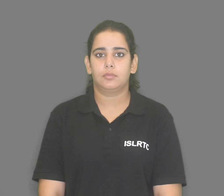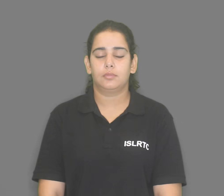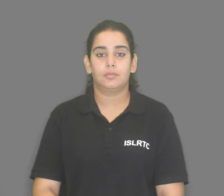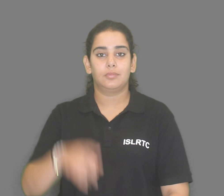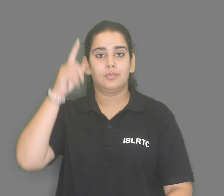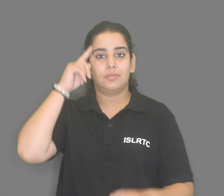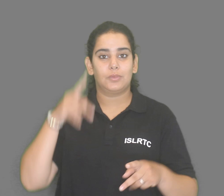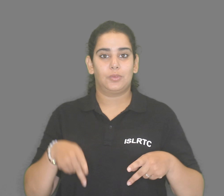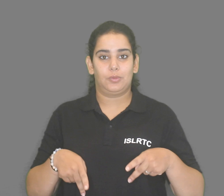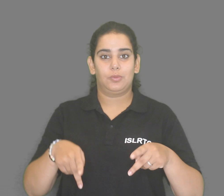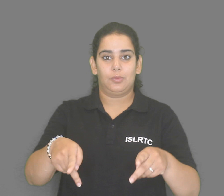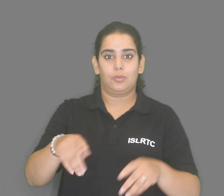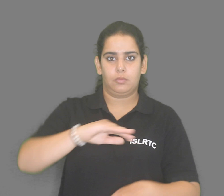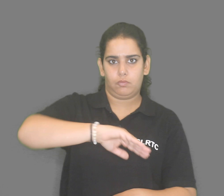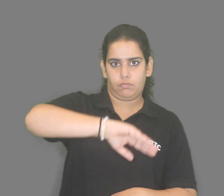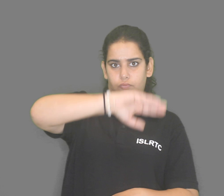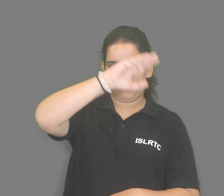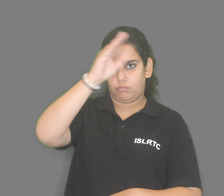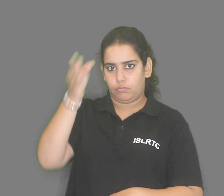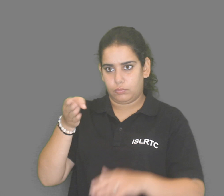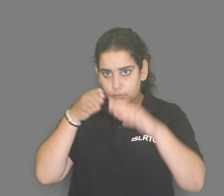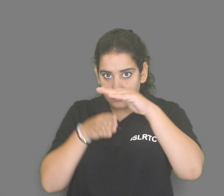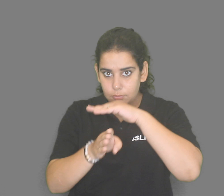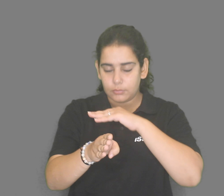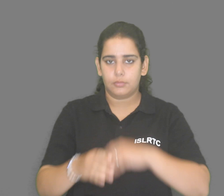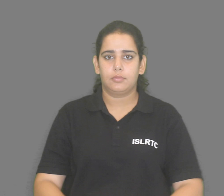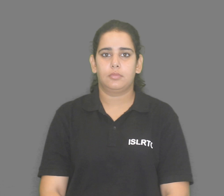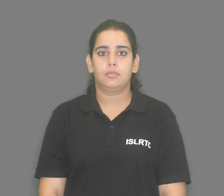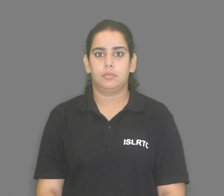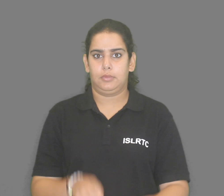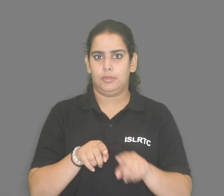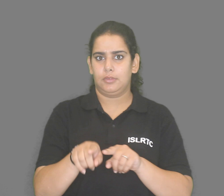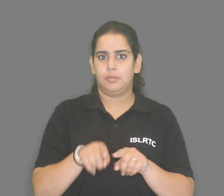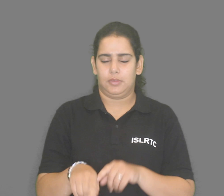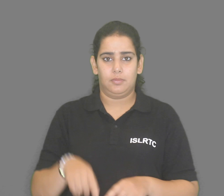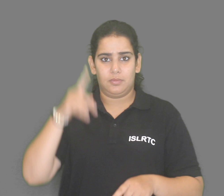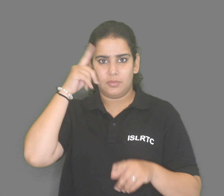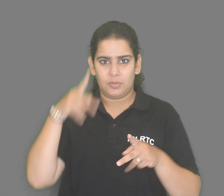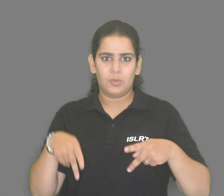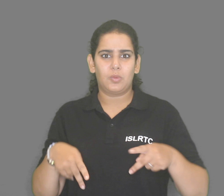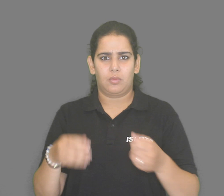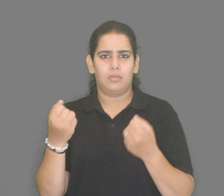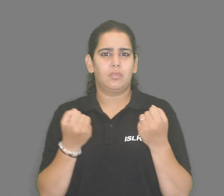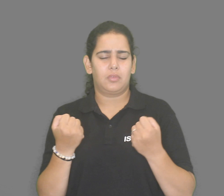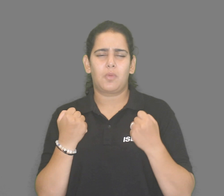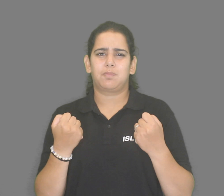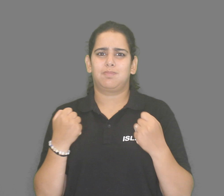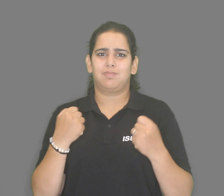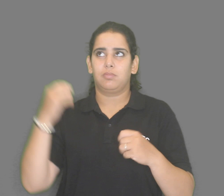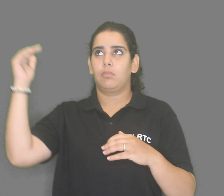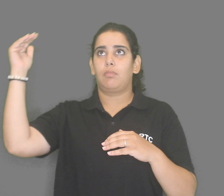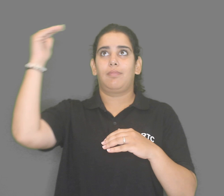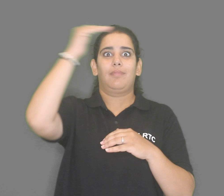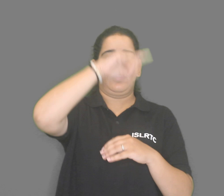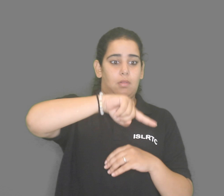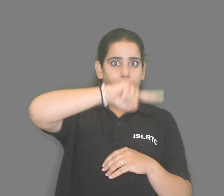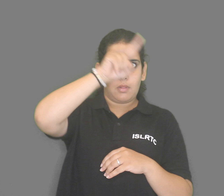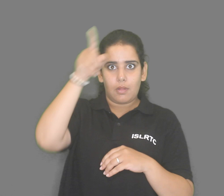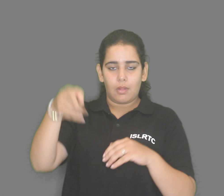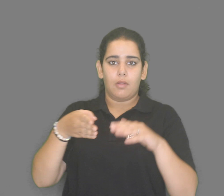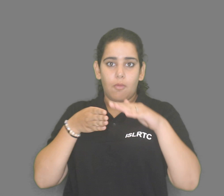Wild structure Designed area for living or growing in the natural environment